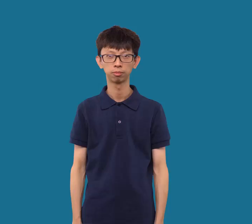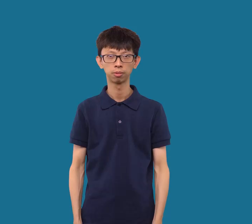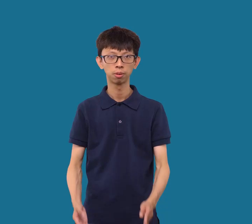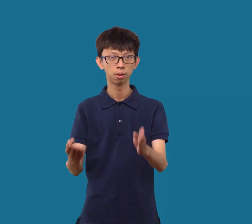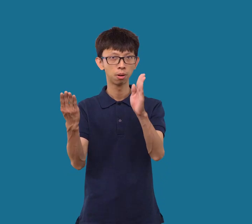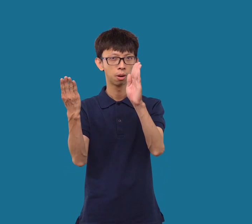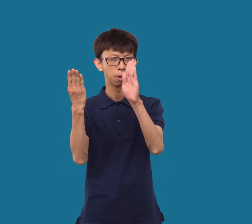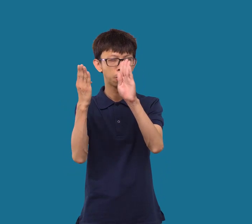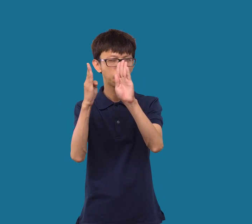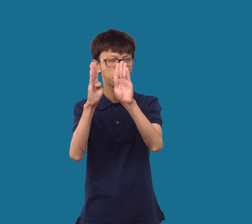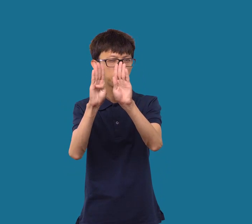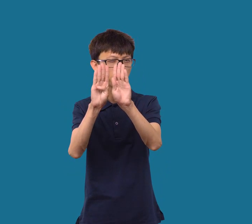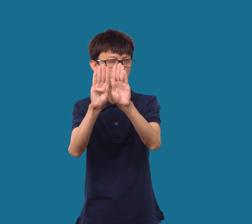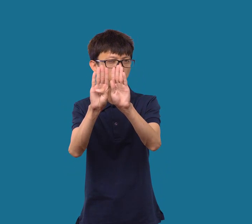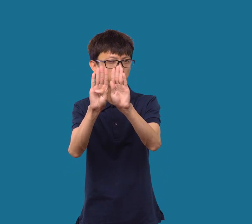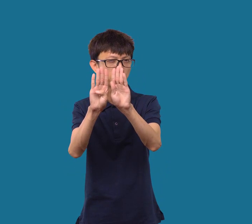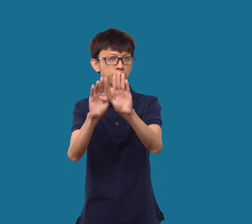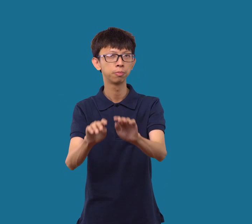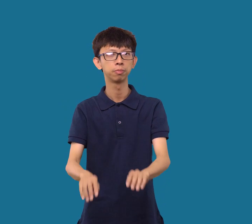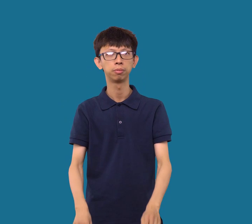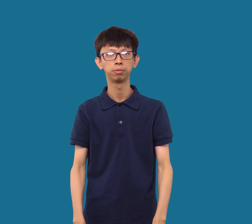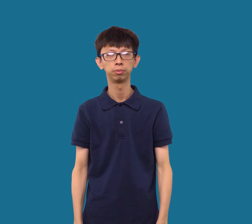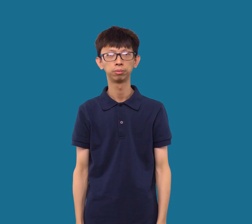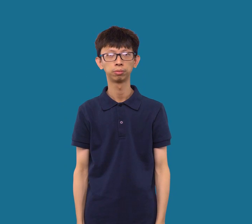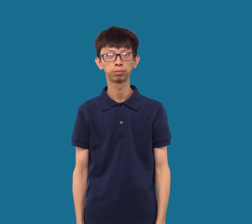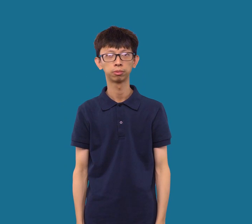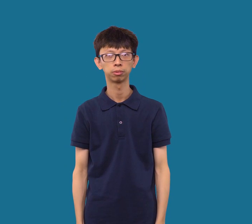khép cửa